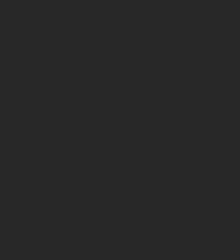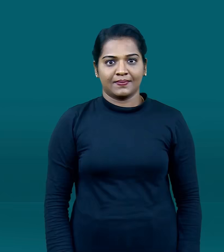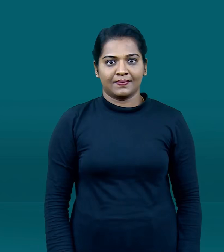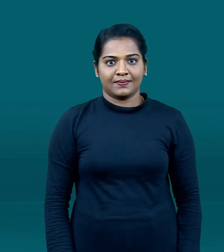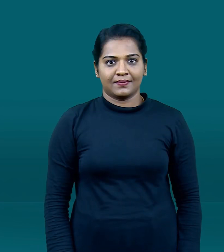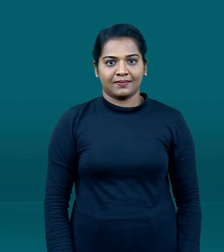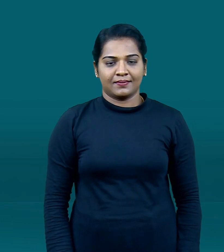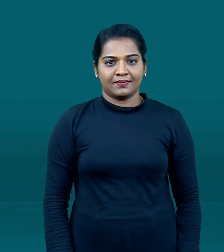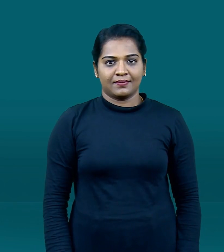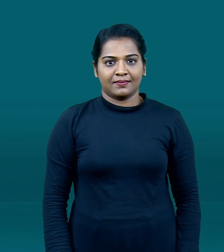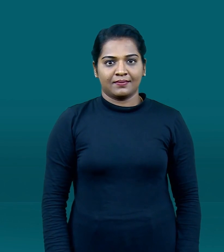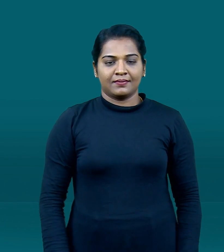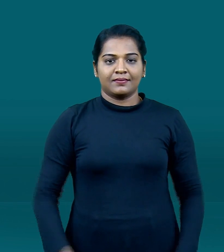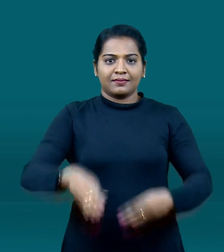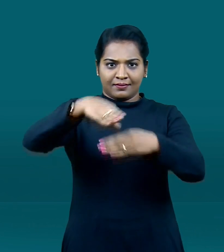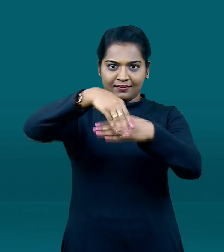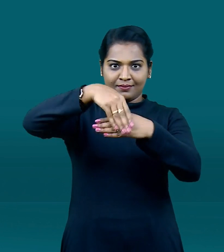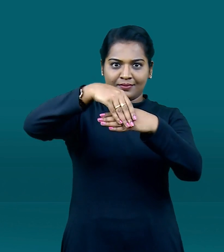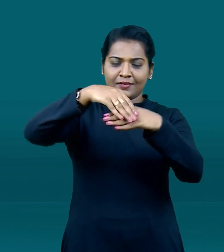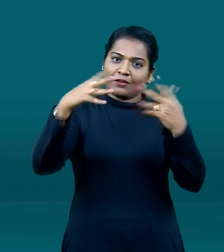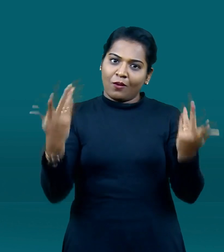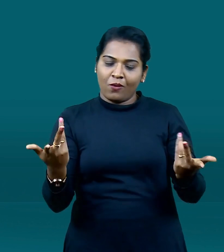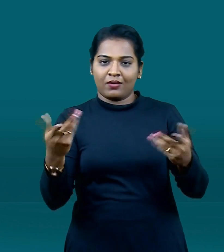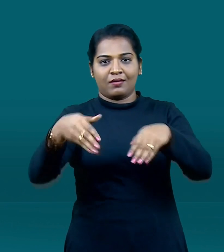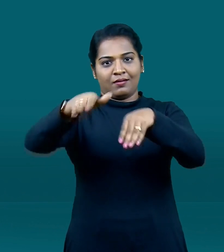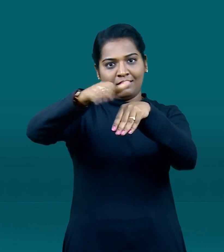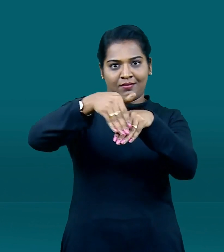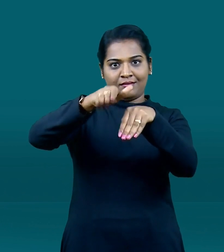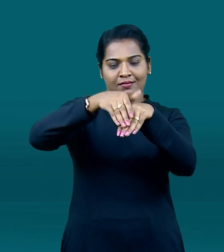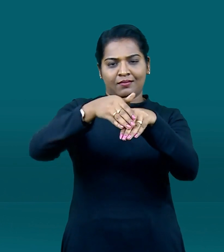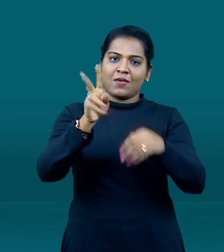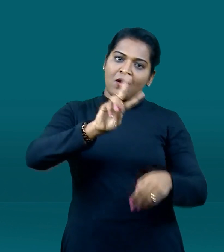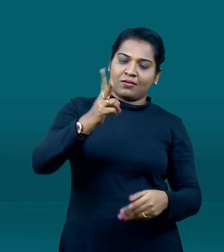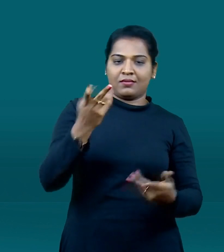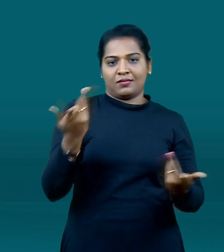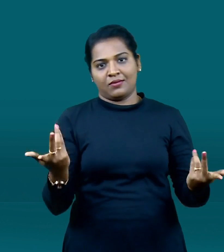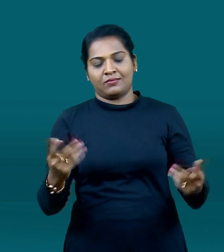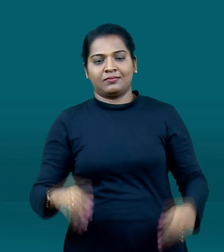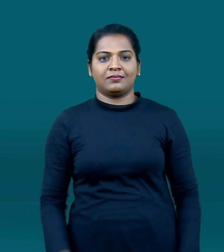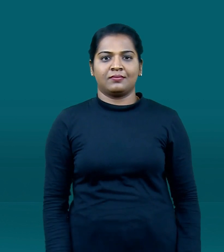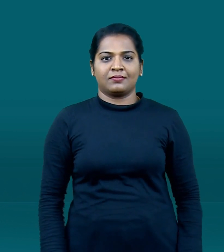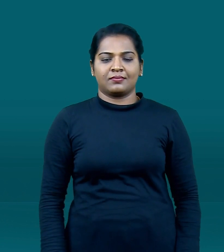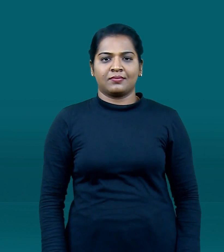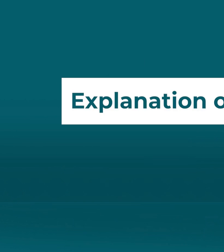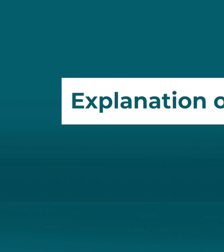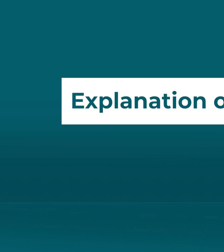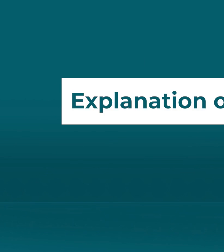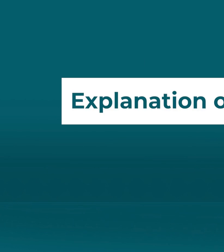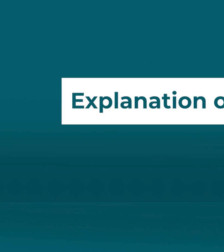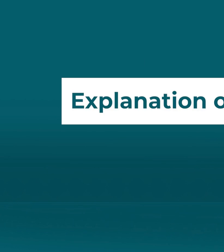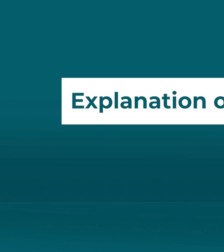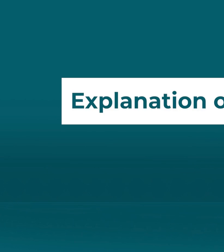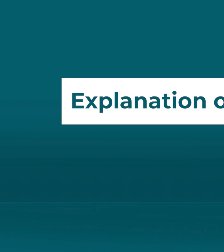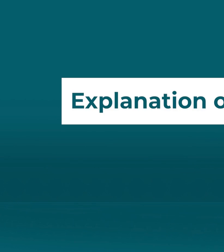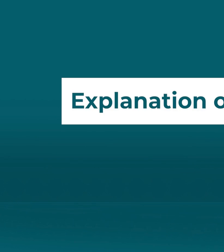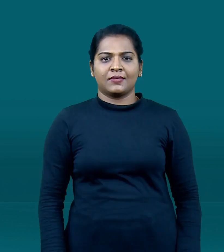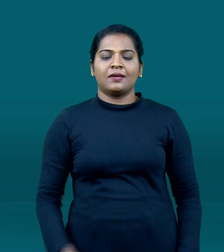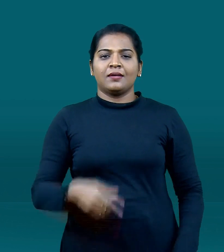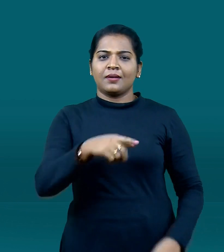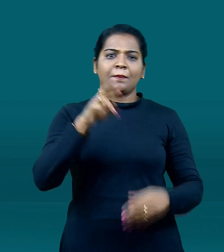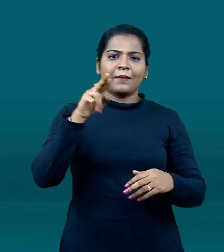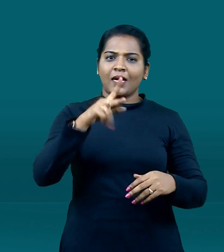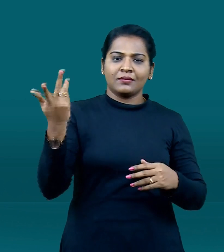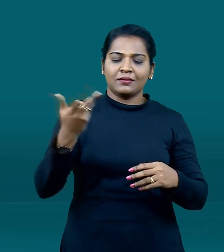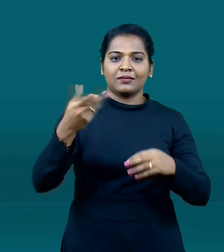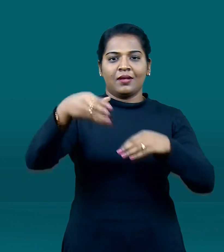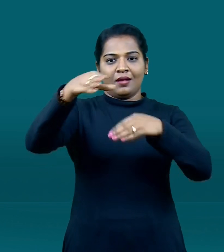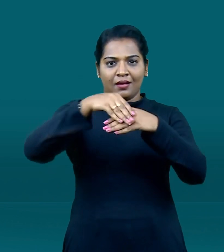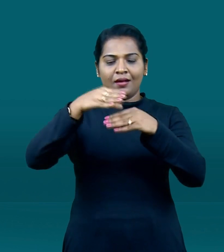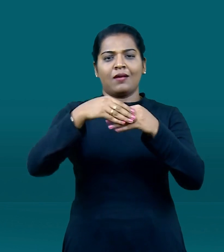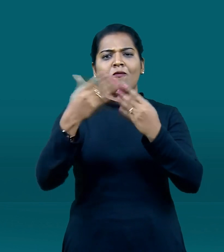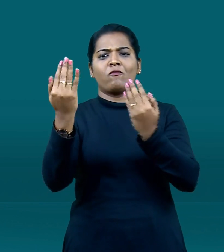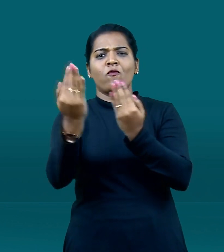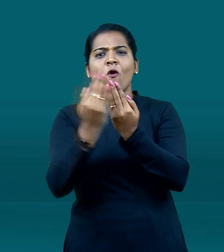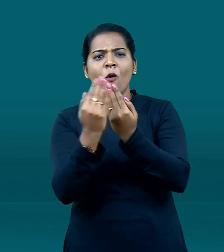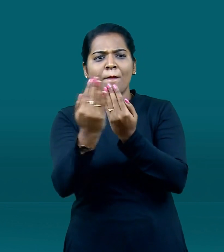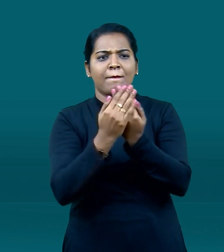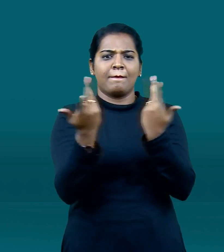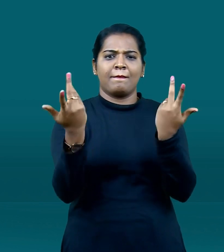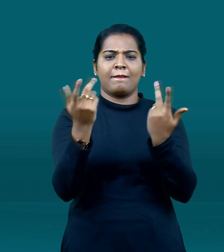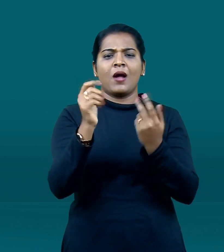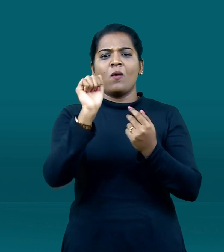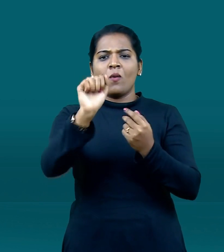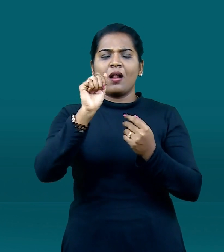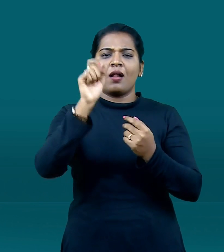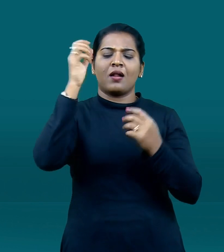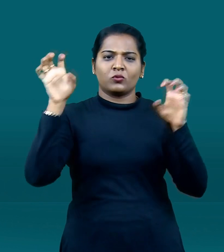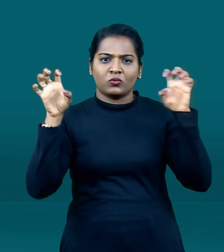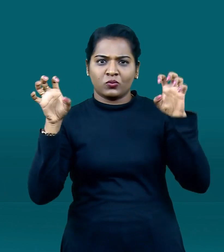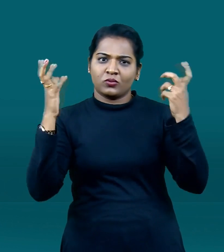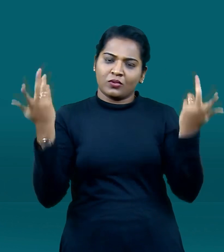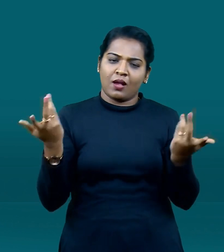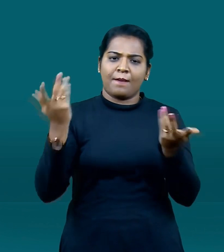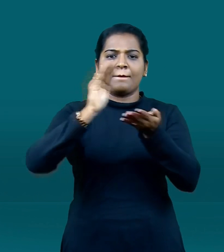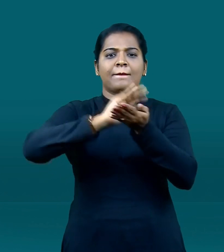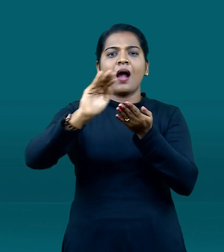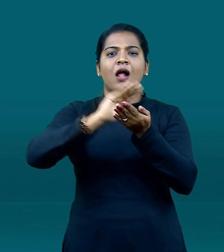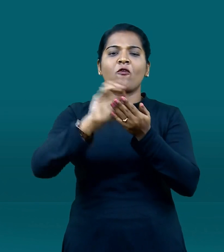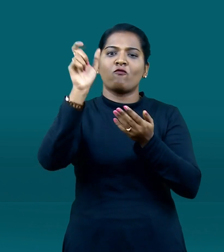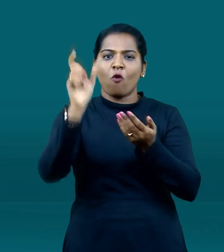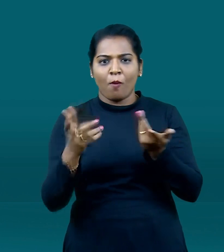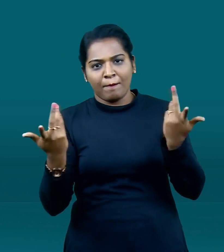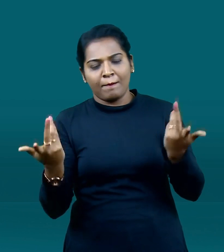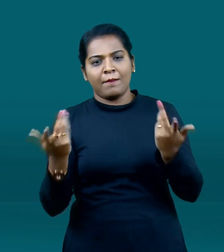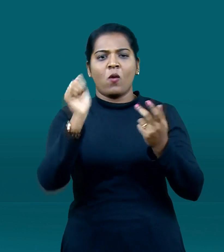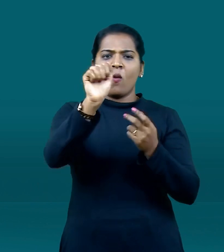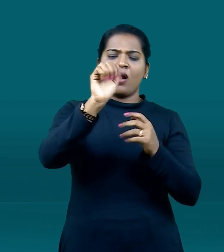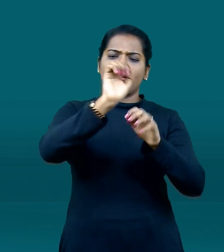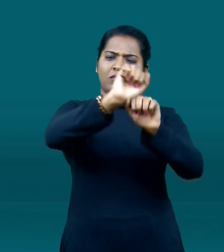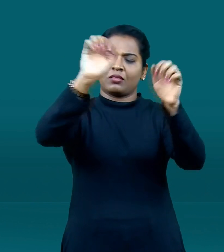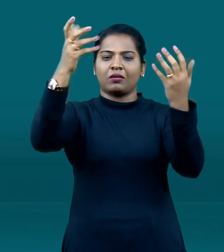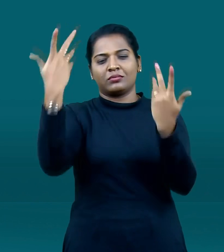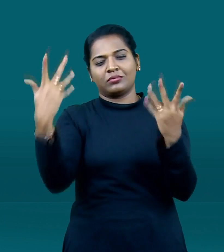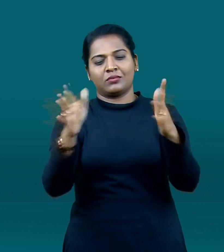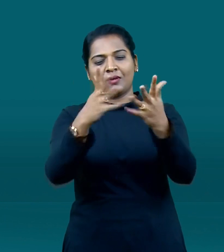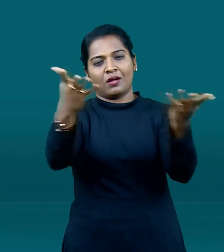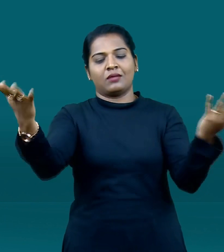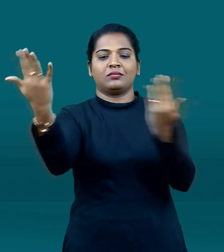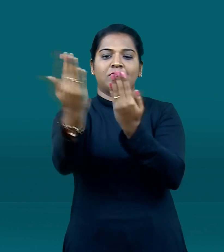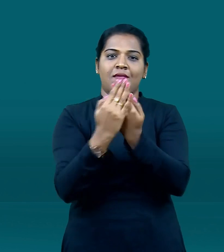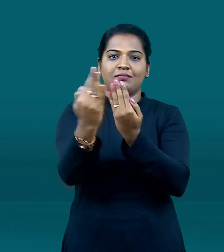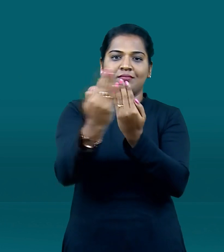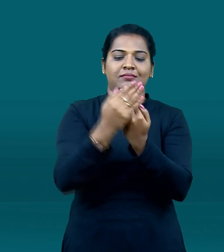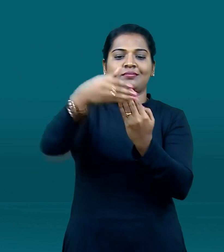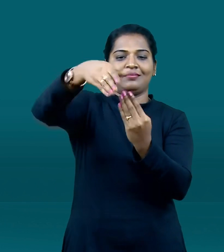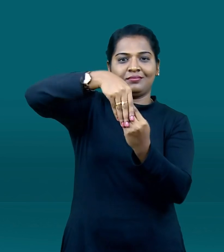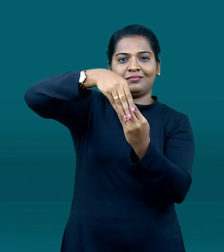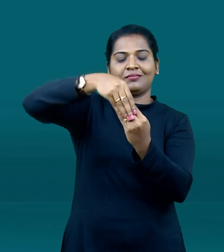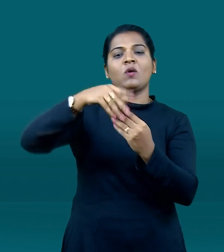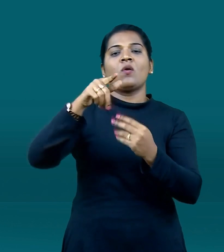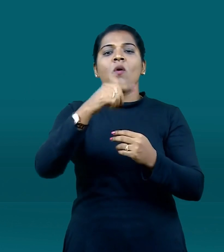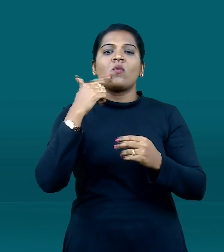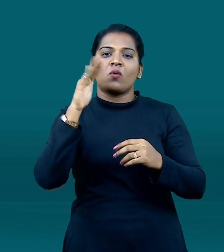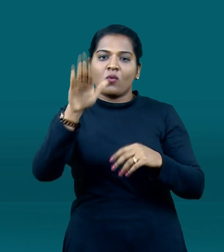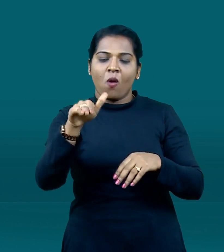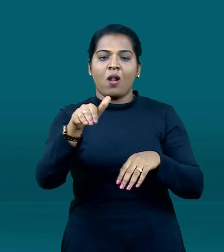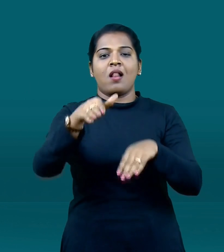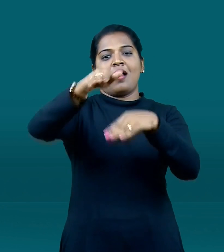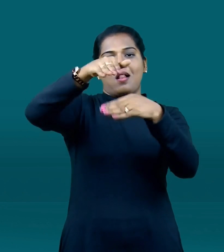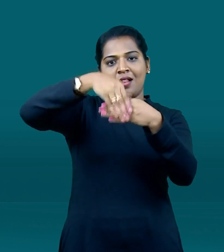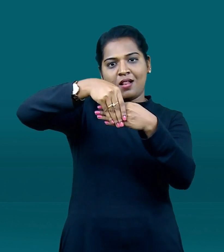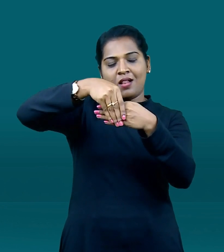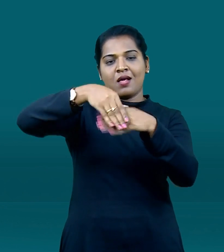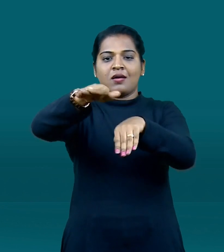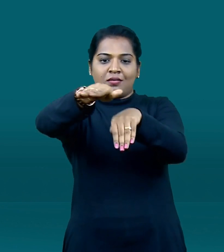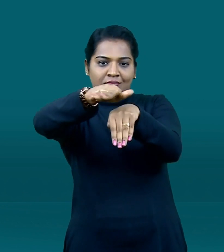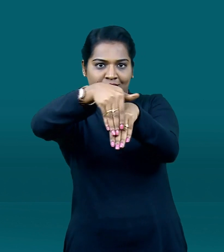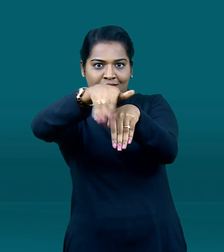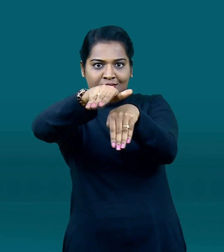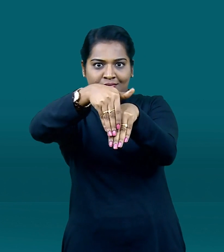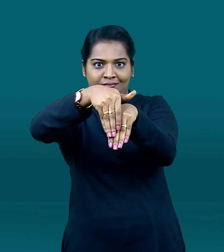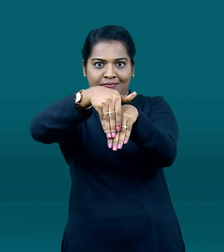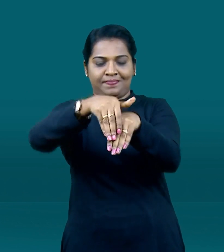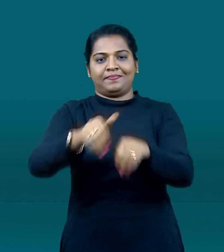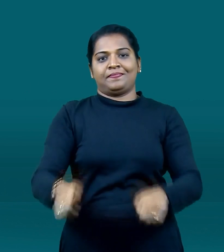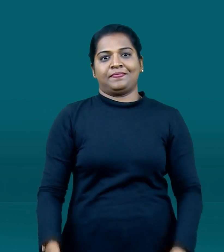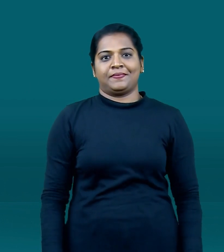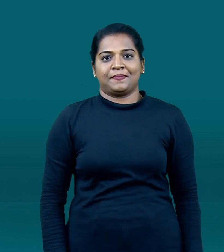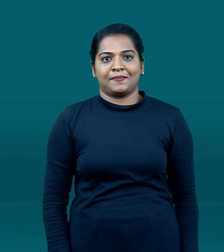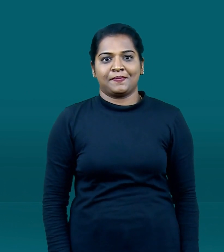Attachments